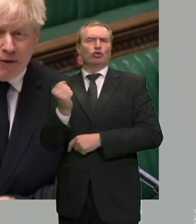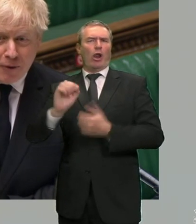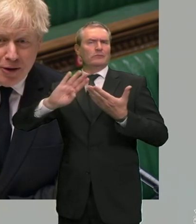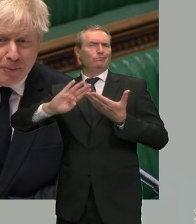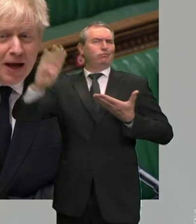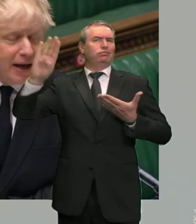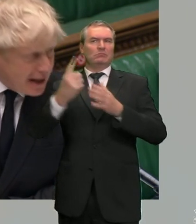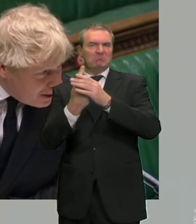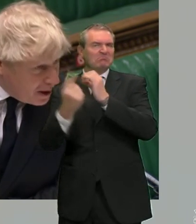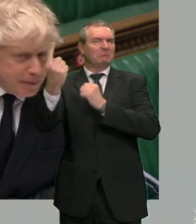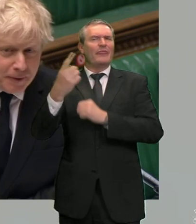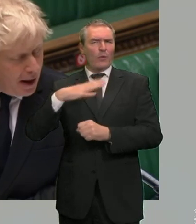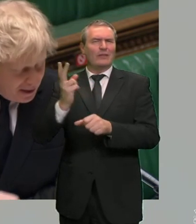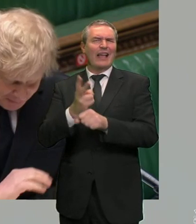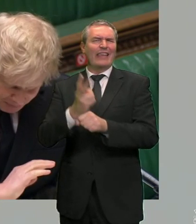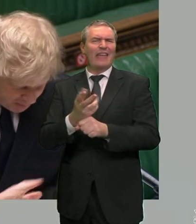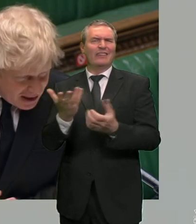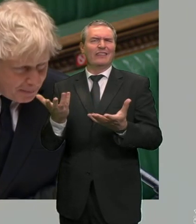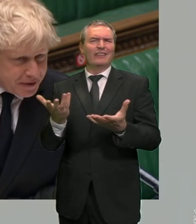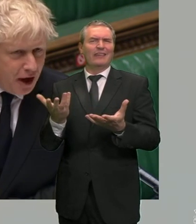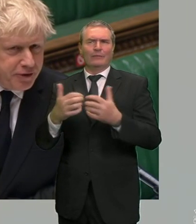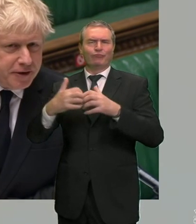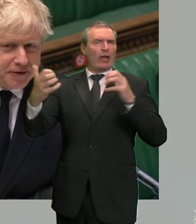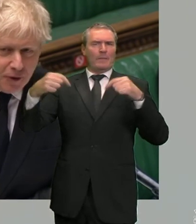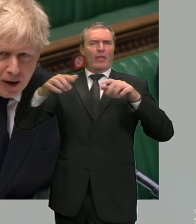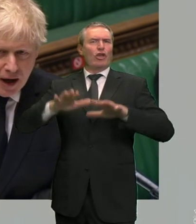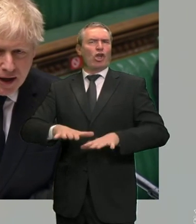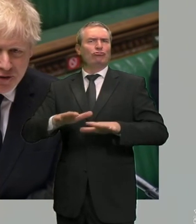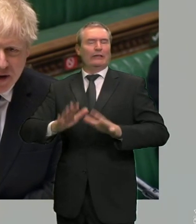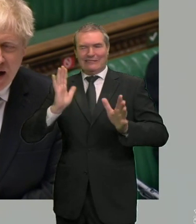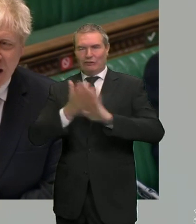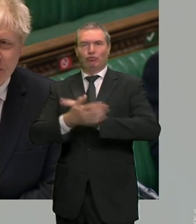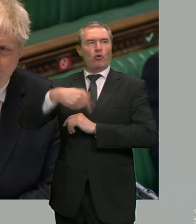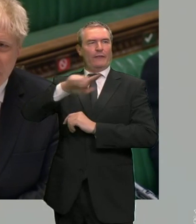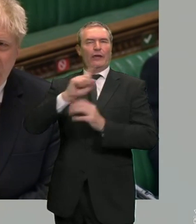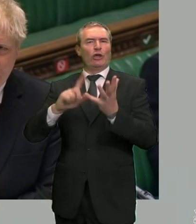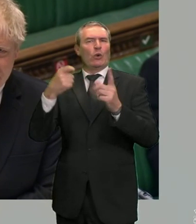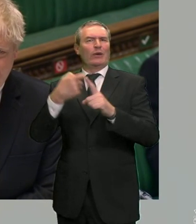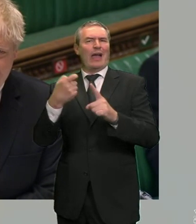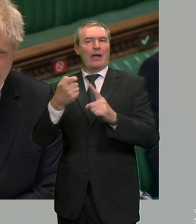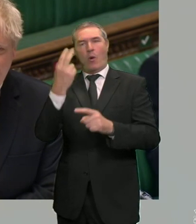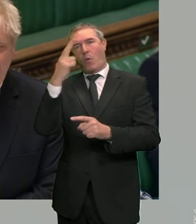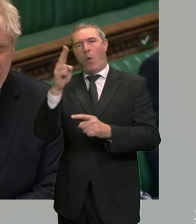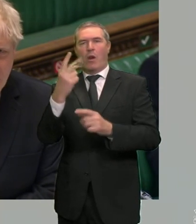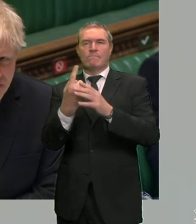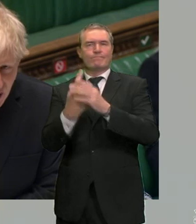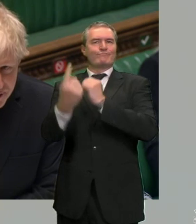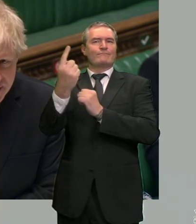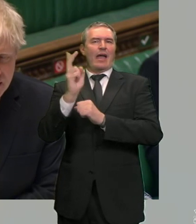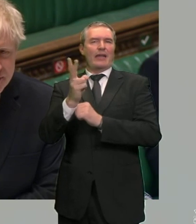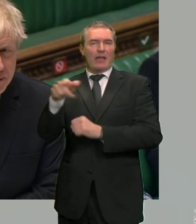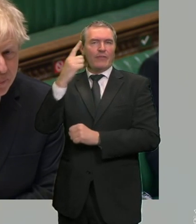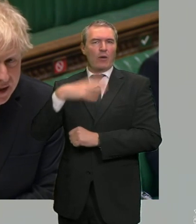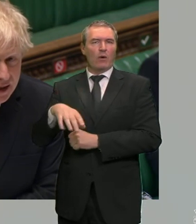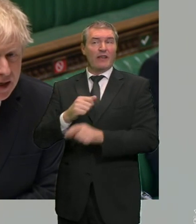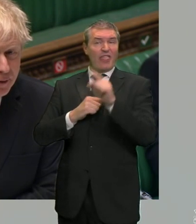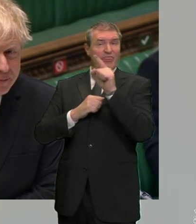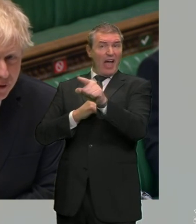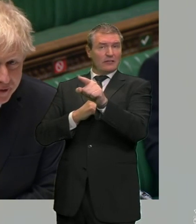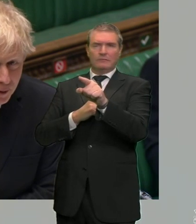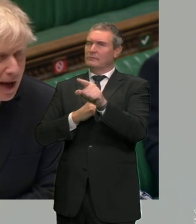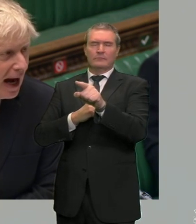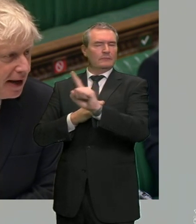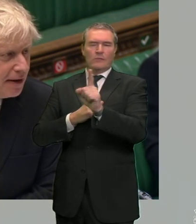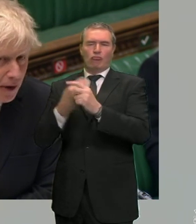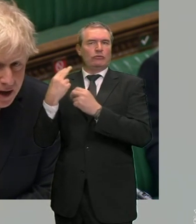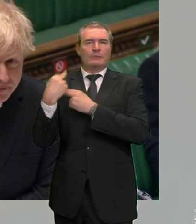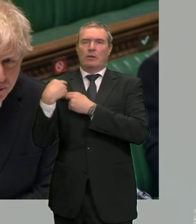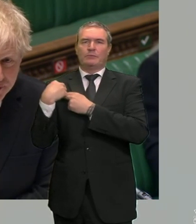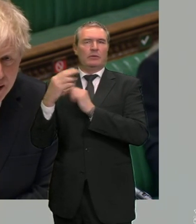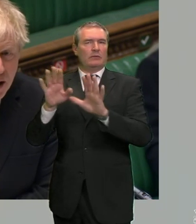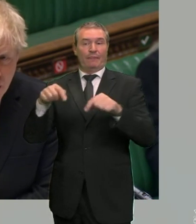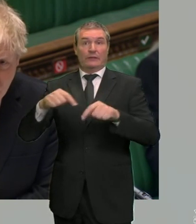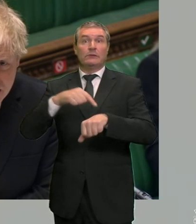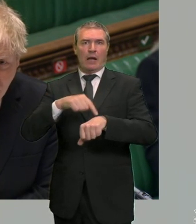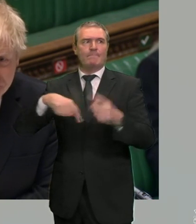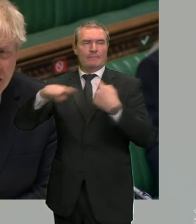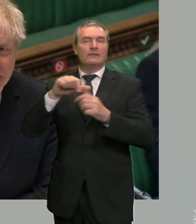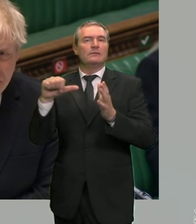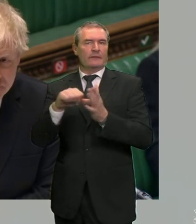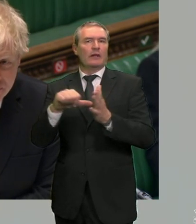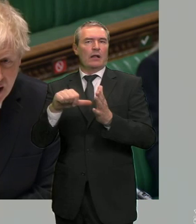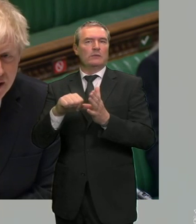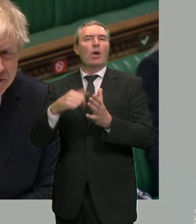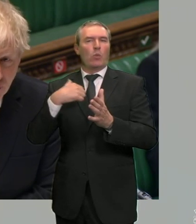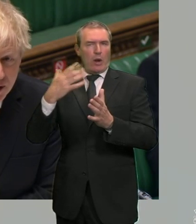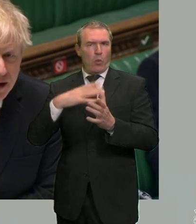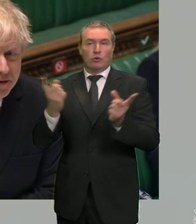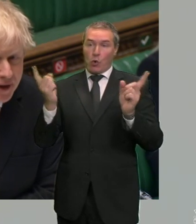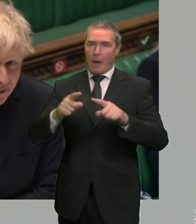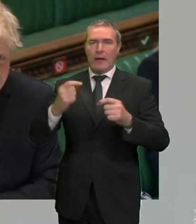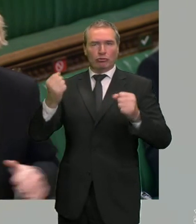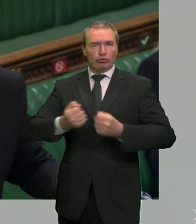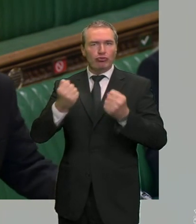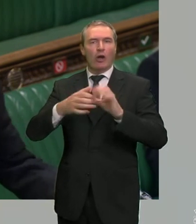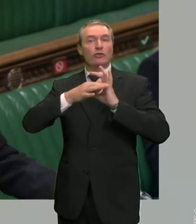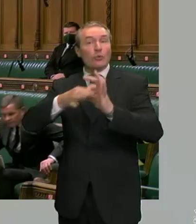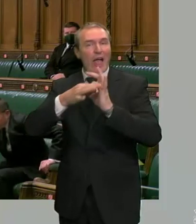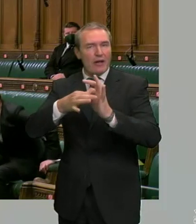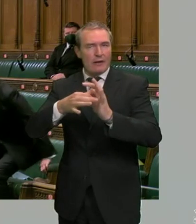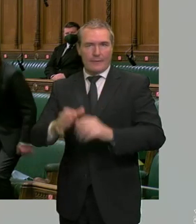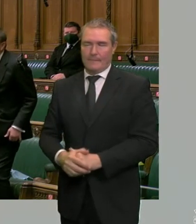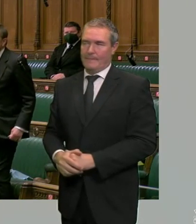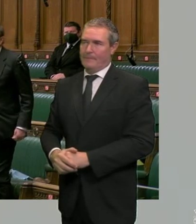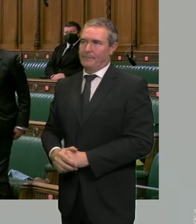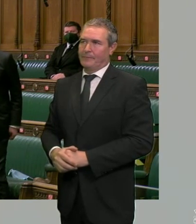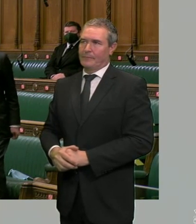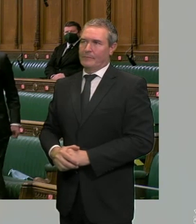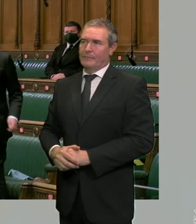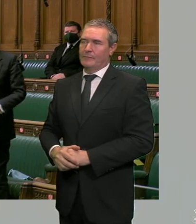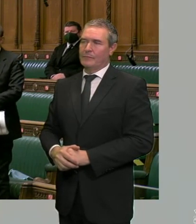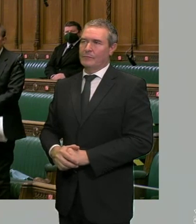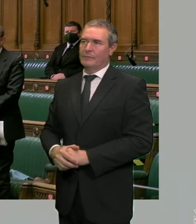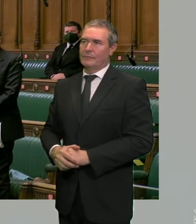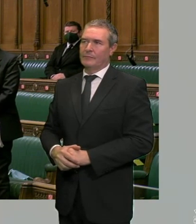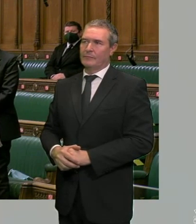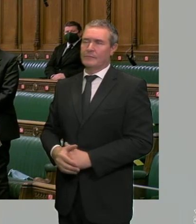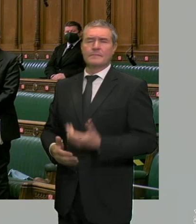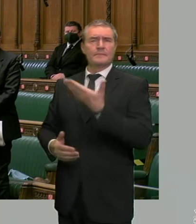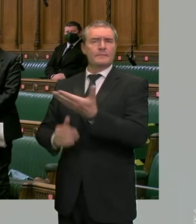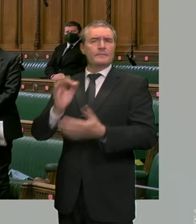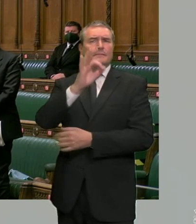That is all they can think of: break up this country—destroy our country—and call a referendum, in a way that I think is completely irresponsible at a very difficult time when we want to bounce back stronger together.